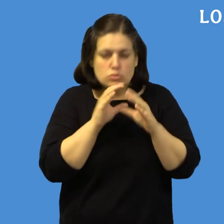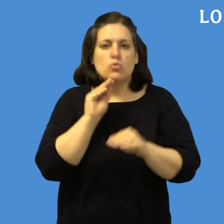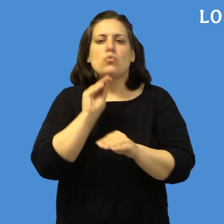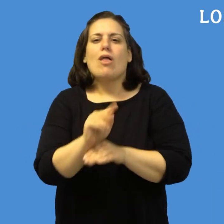cuidar